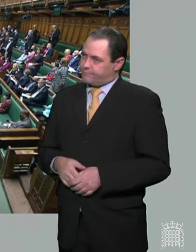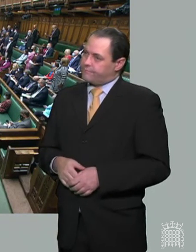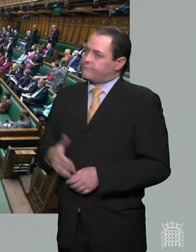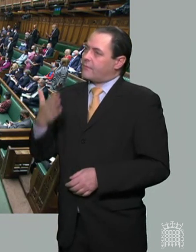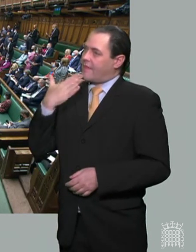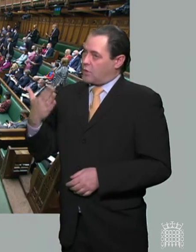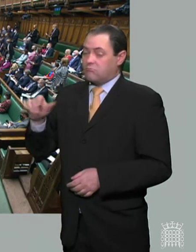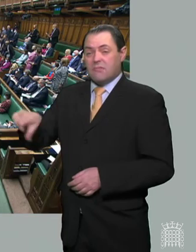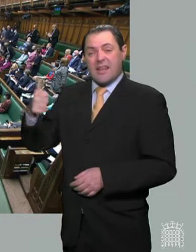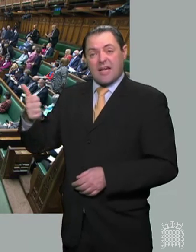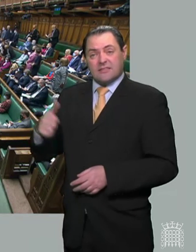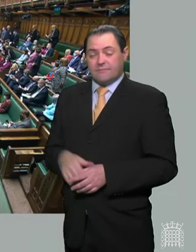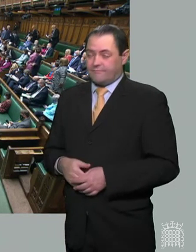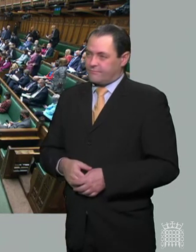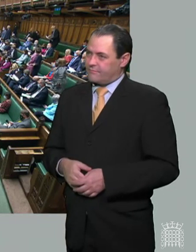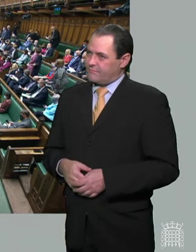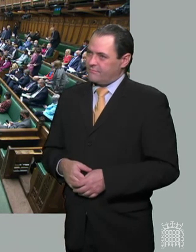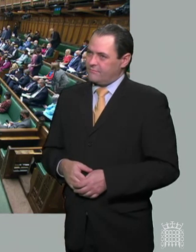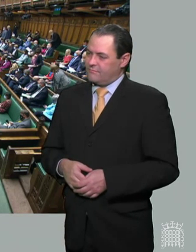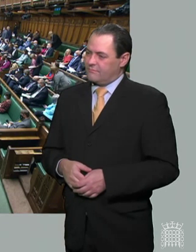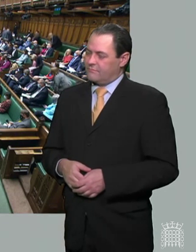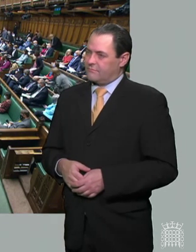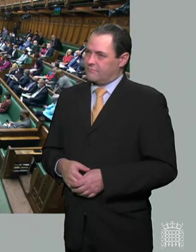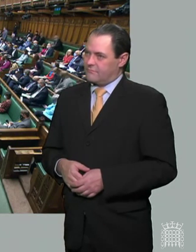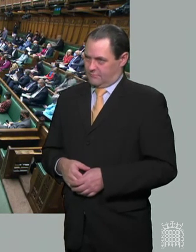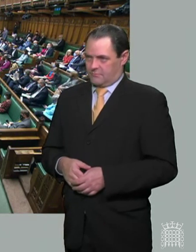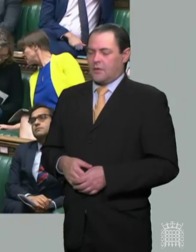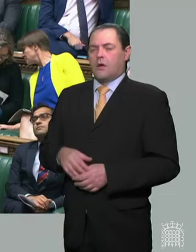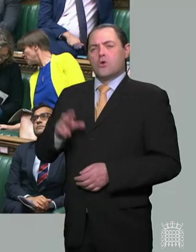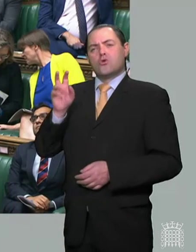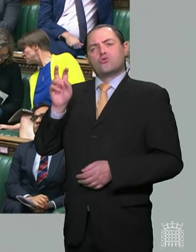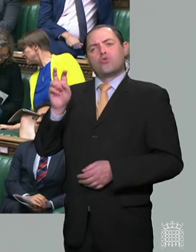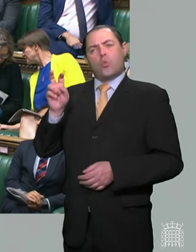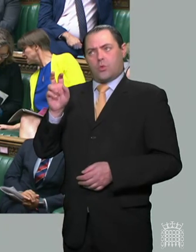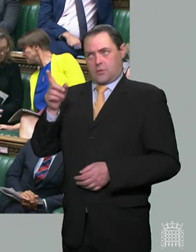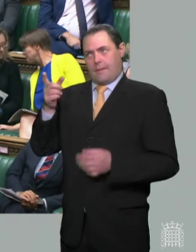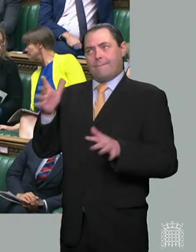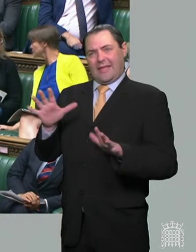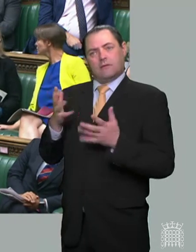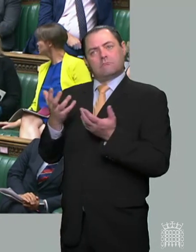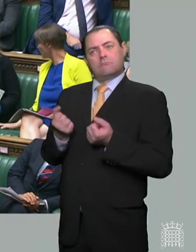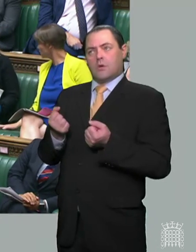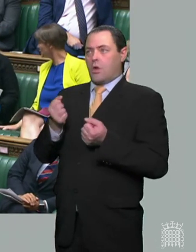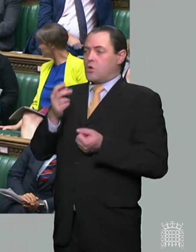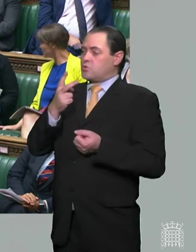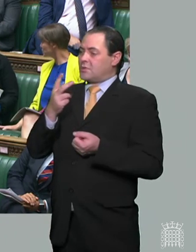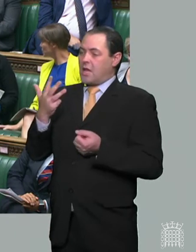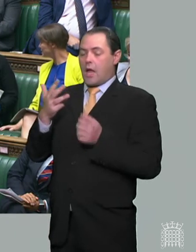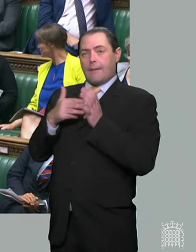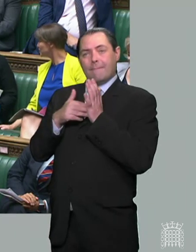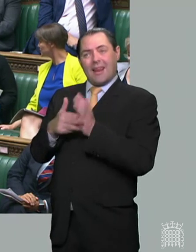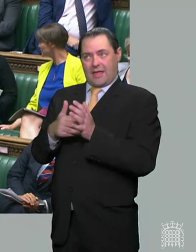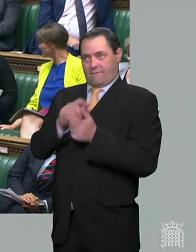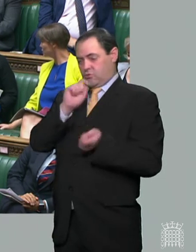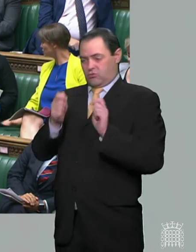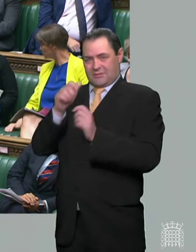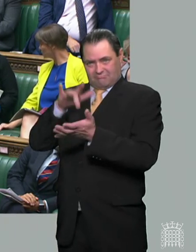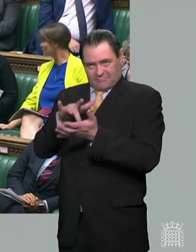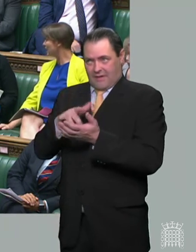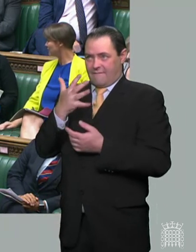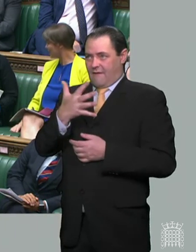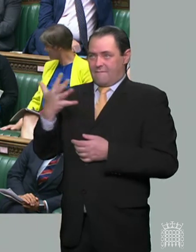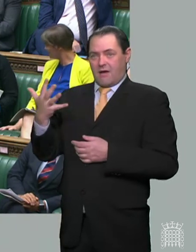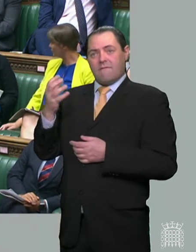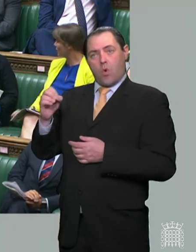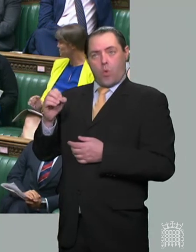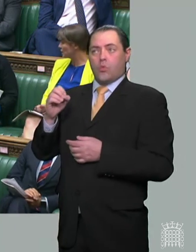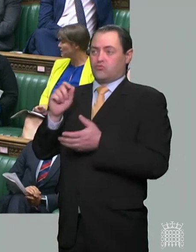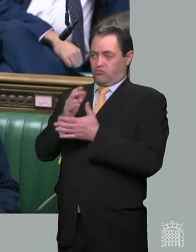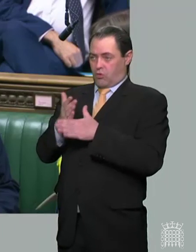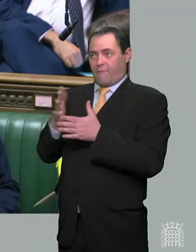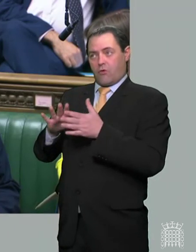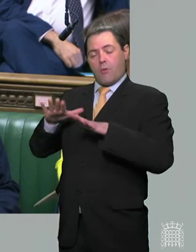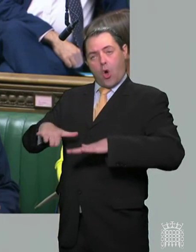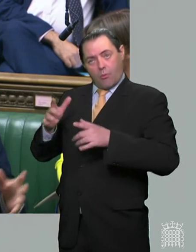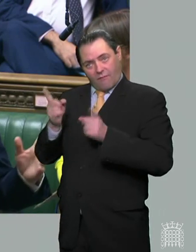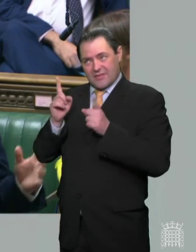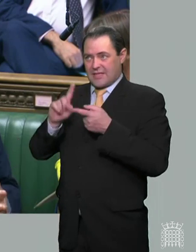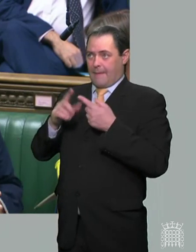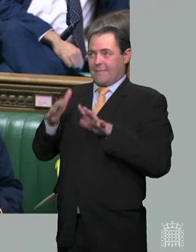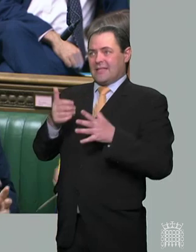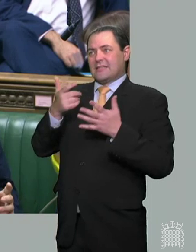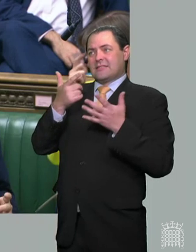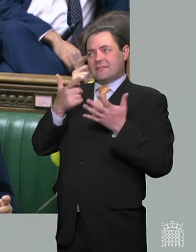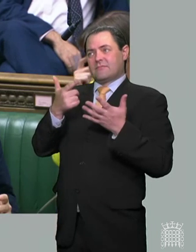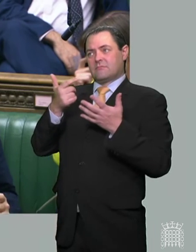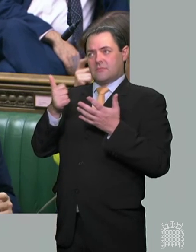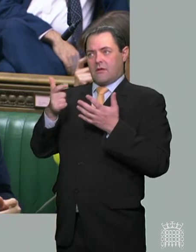Stoke-on-Trent has so far received £29 million from the transforming cities fund and 550 jobs from the Home Office, and Kidsgrove has received a £17.6 million town deal.